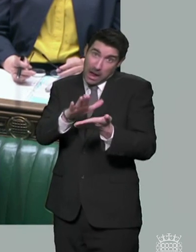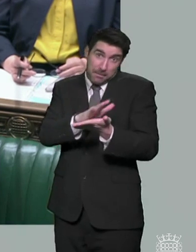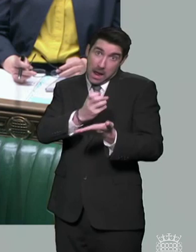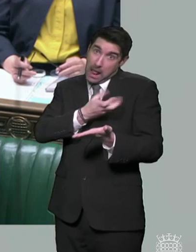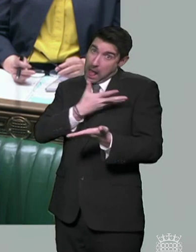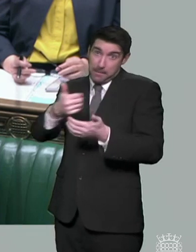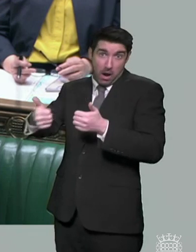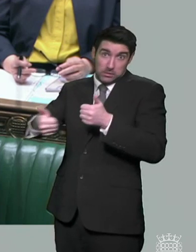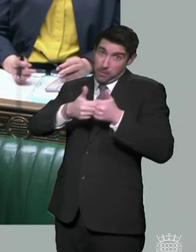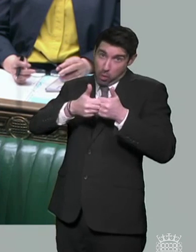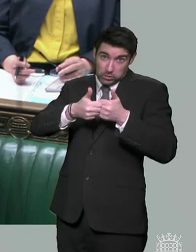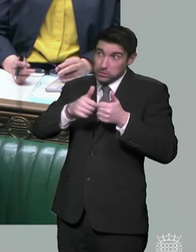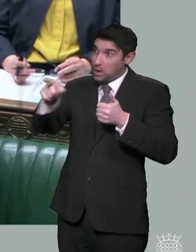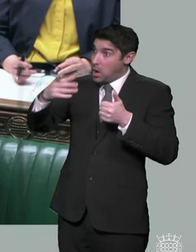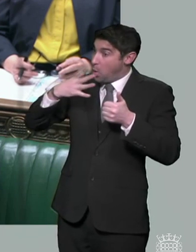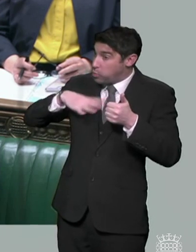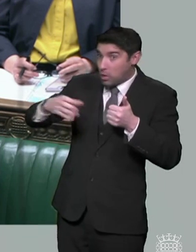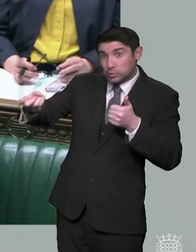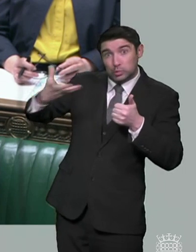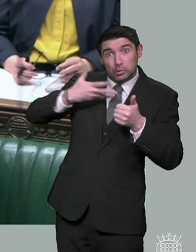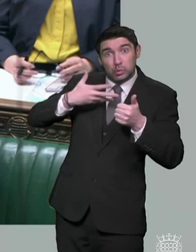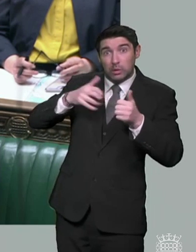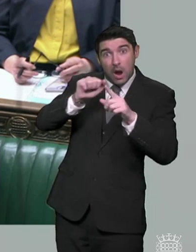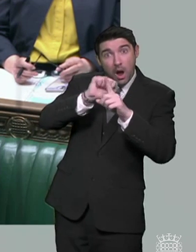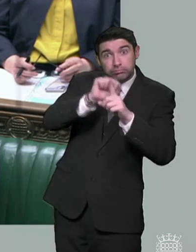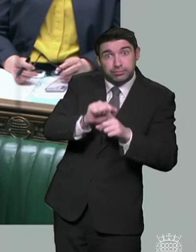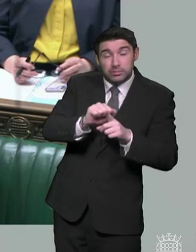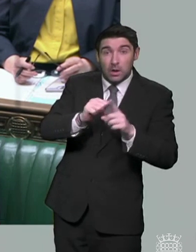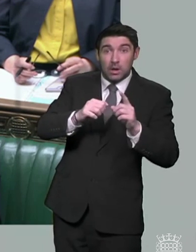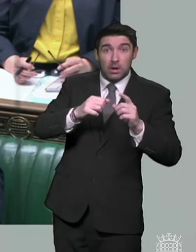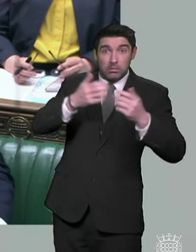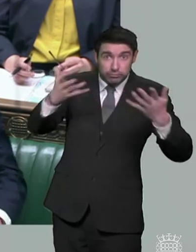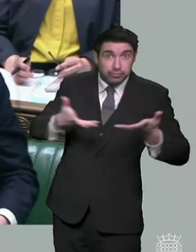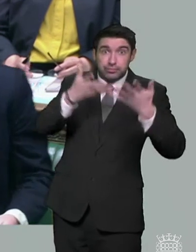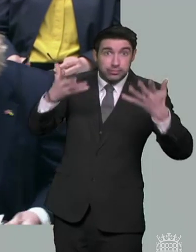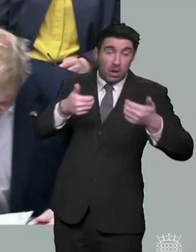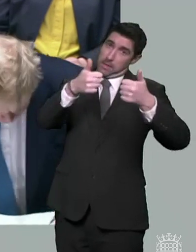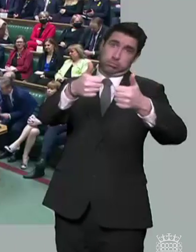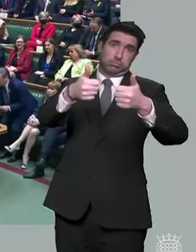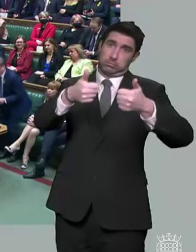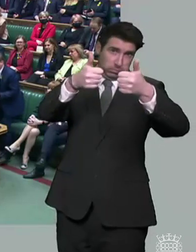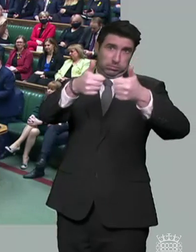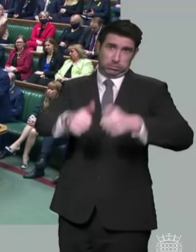If we can work together to make sure that we strengthen and accelerate the package, all the better.